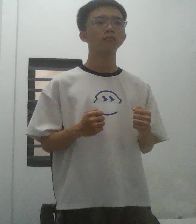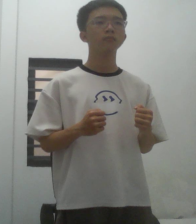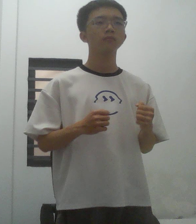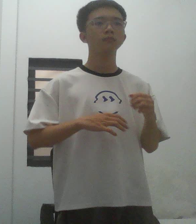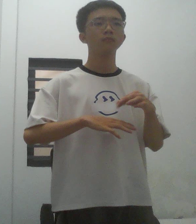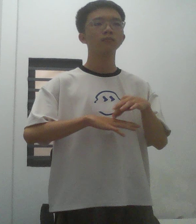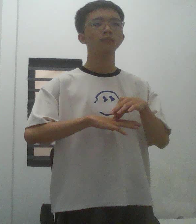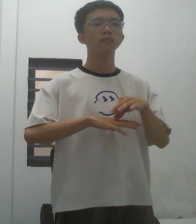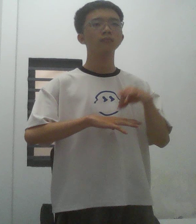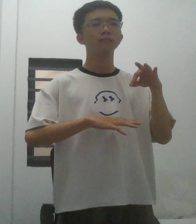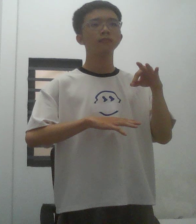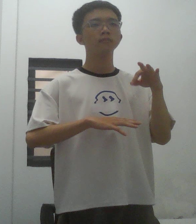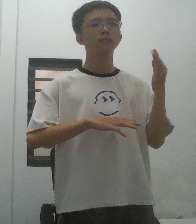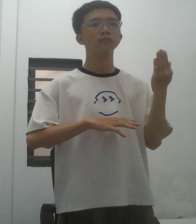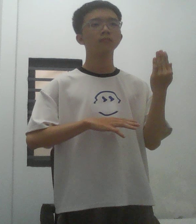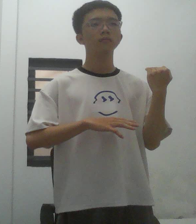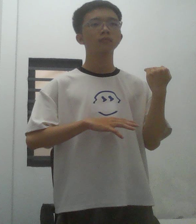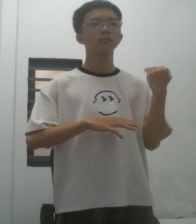tuan truoc